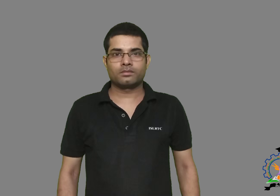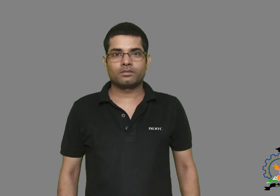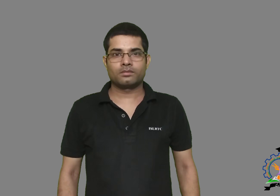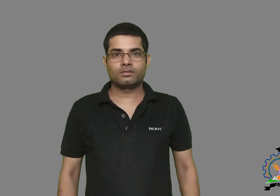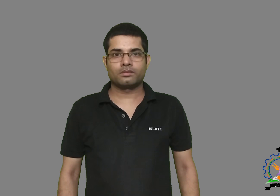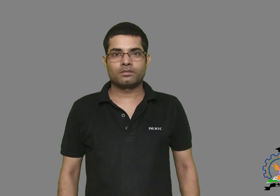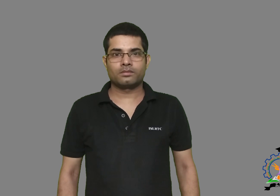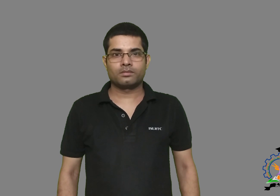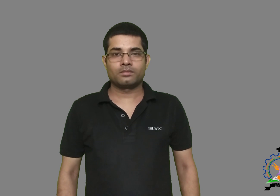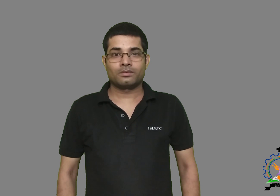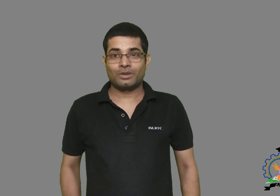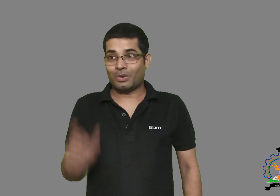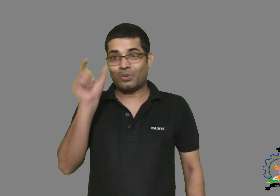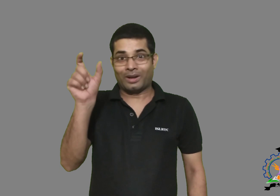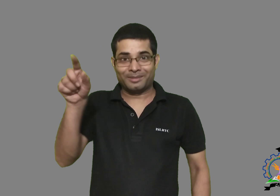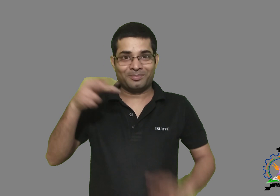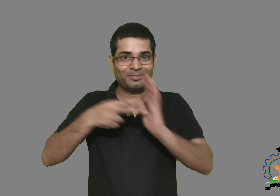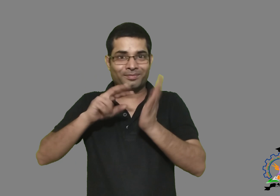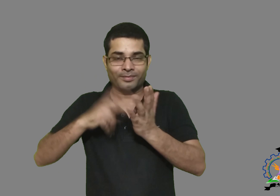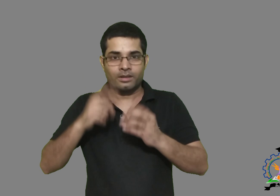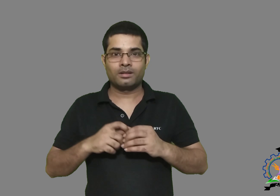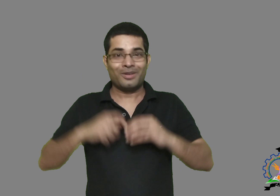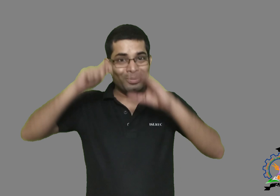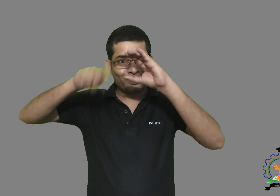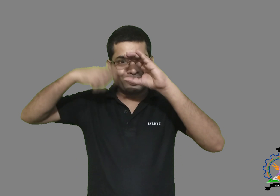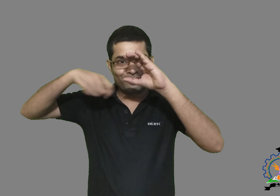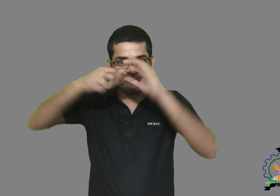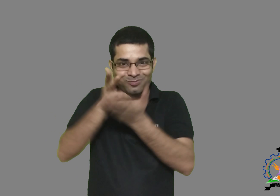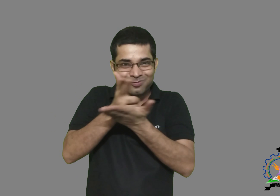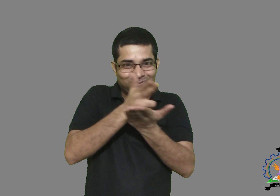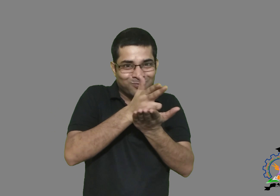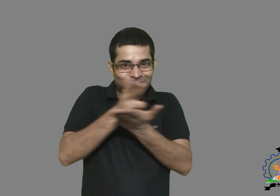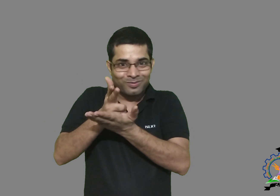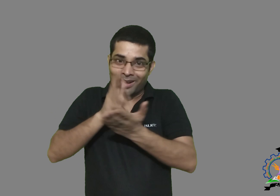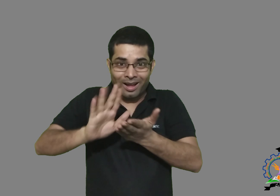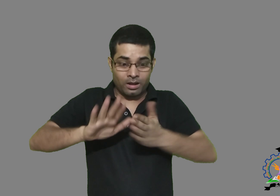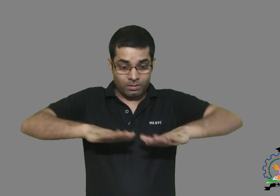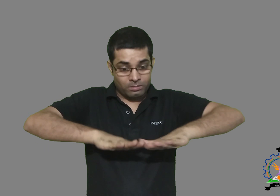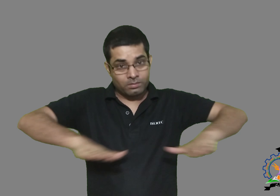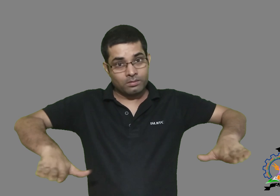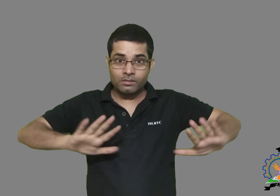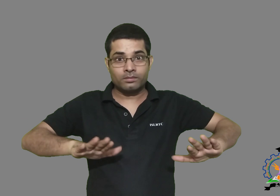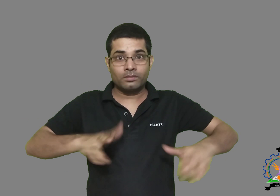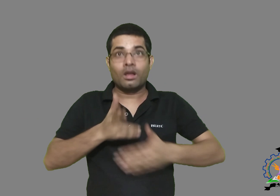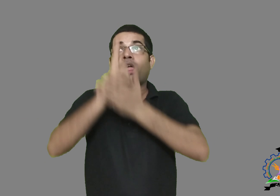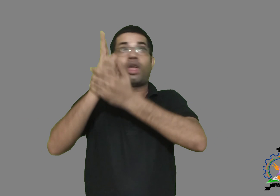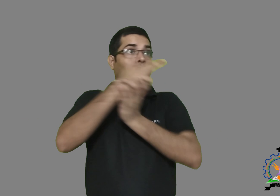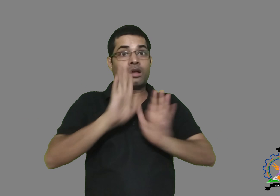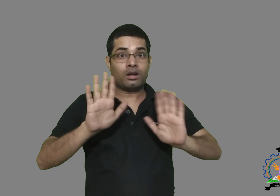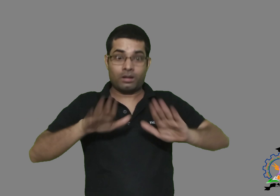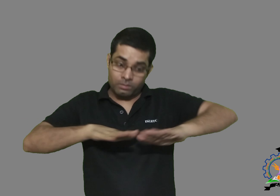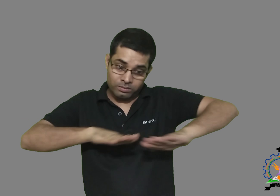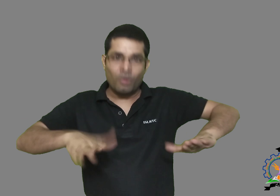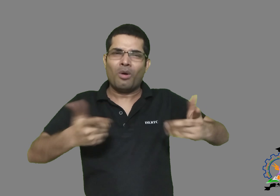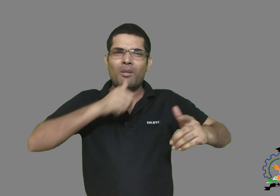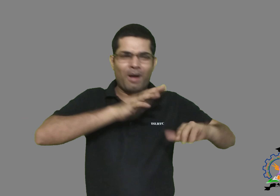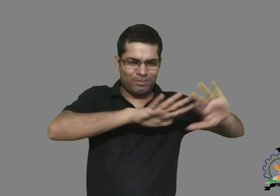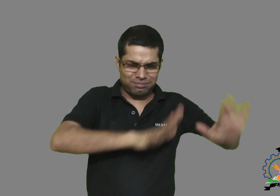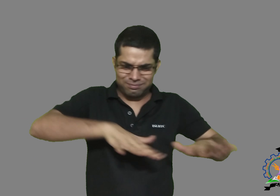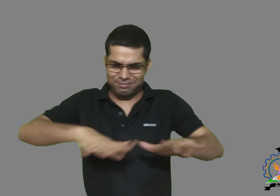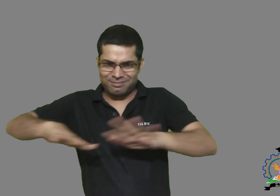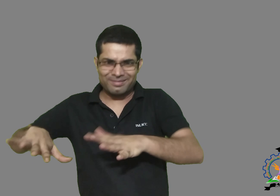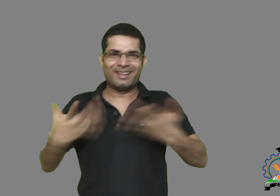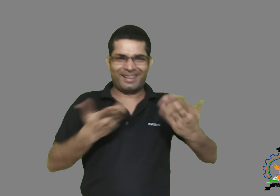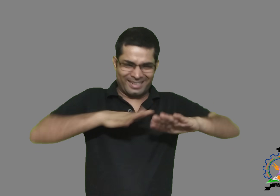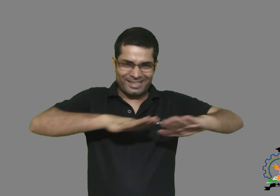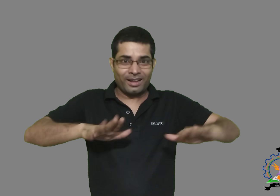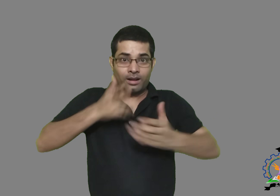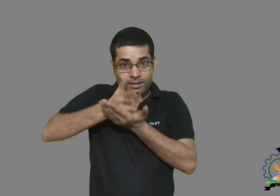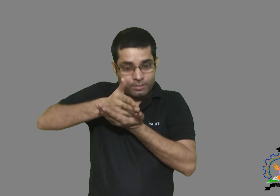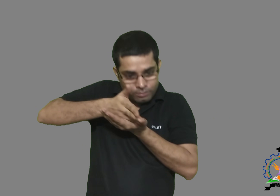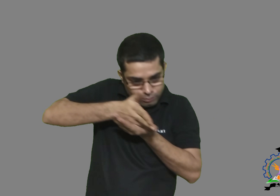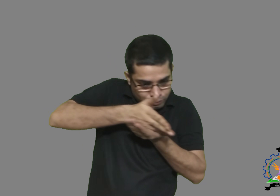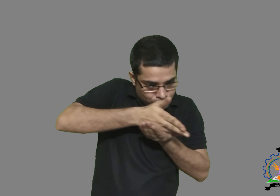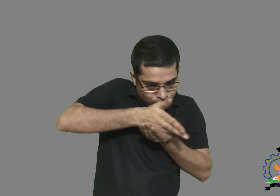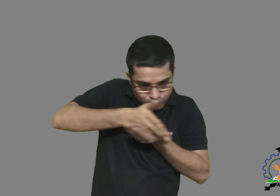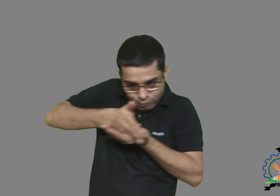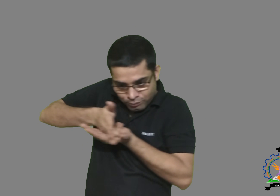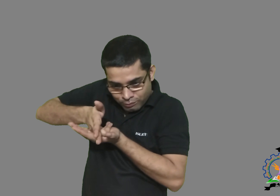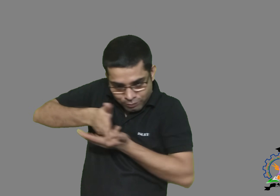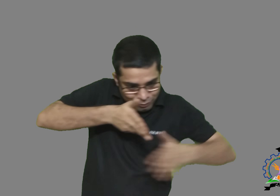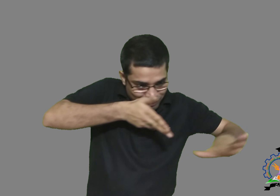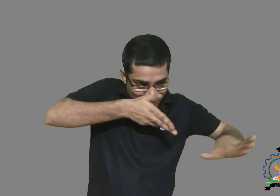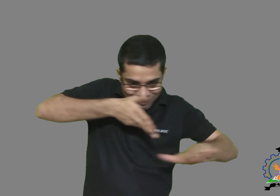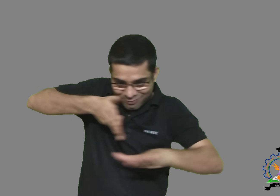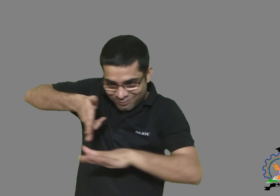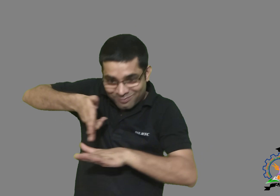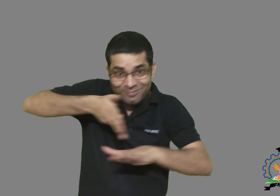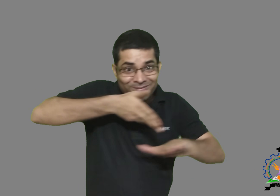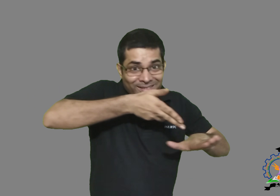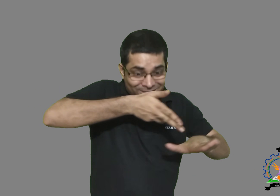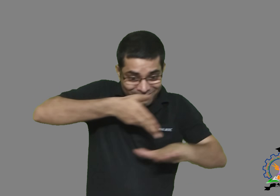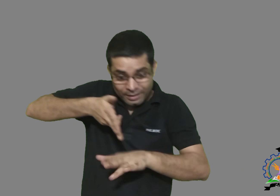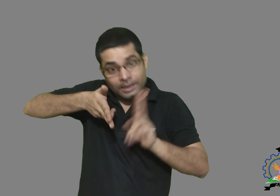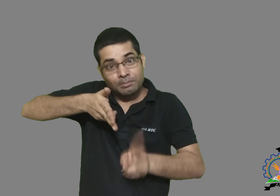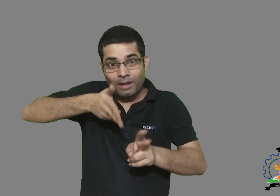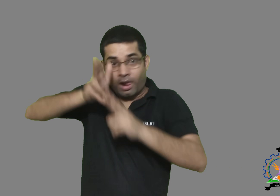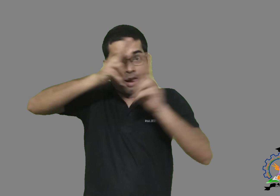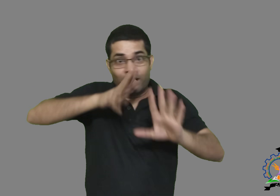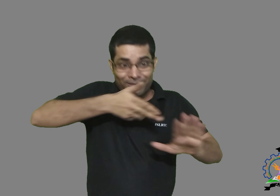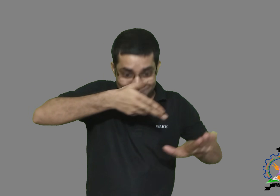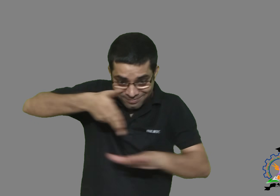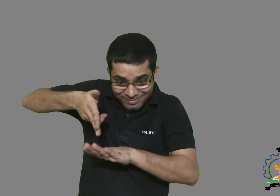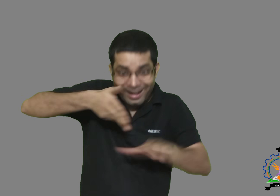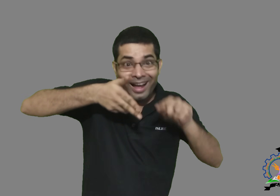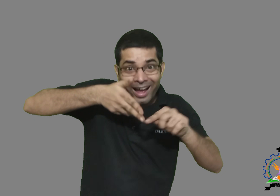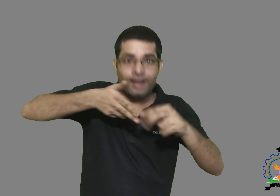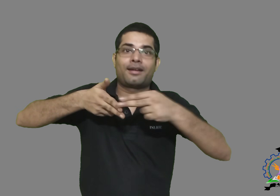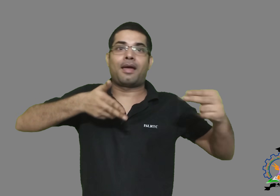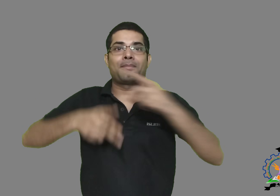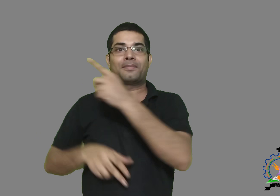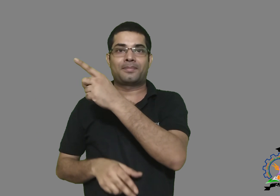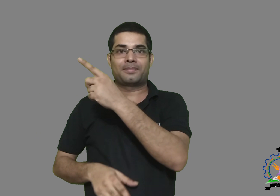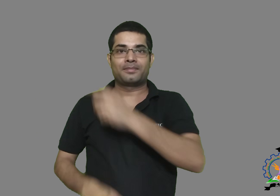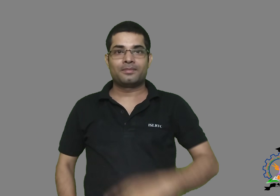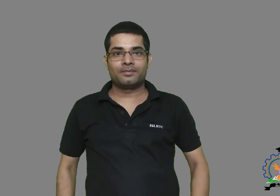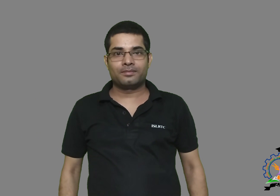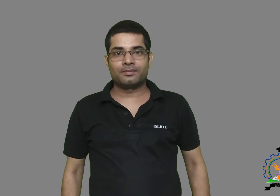PAN movement